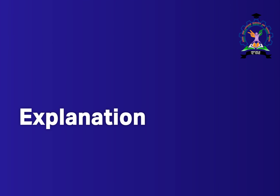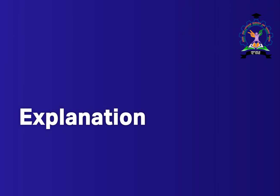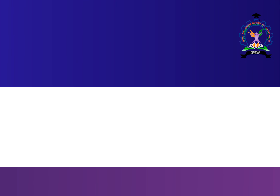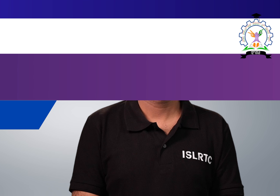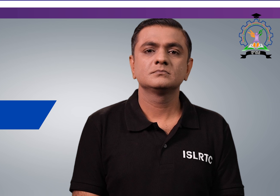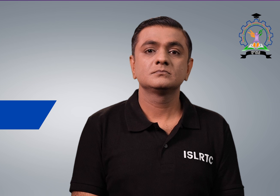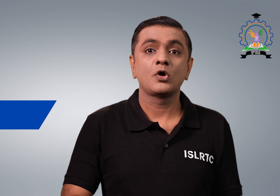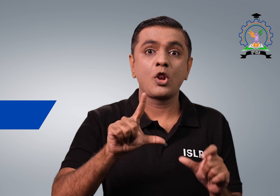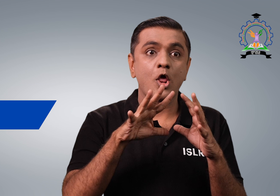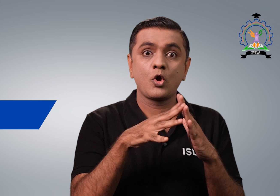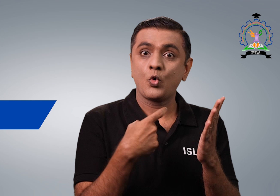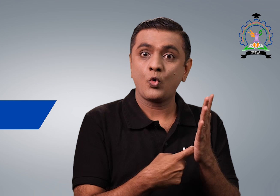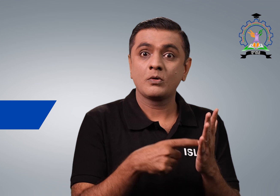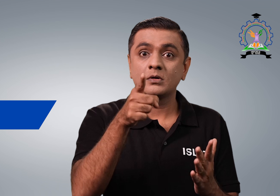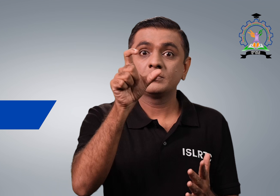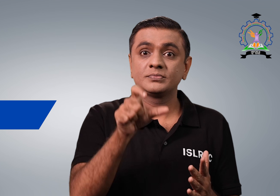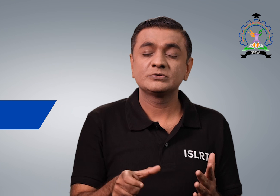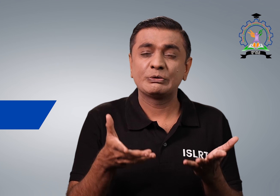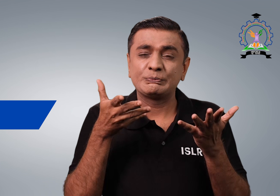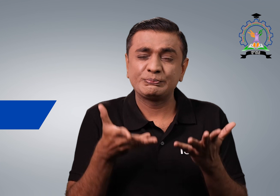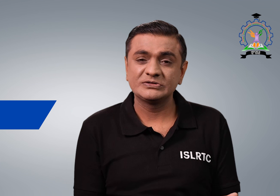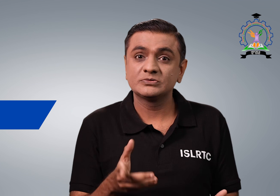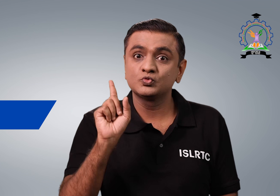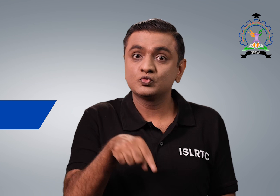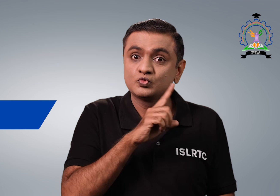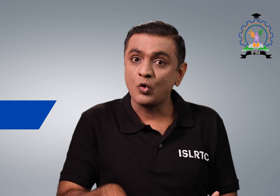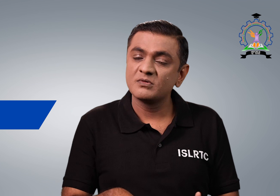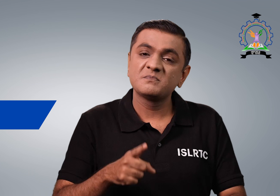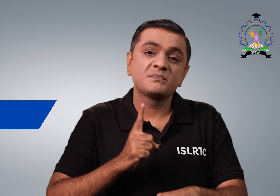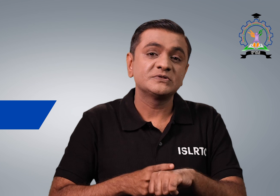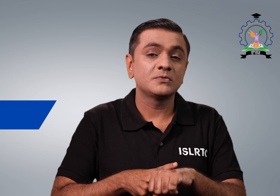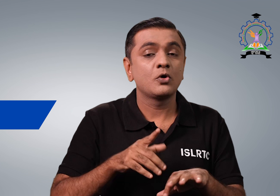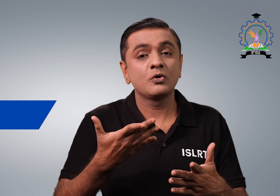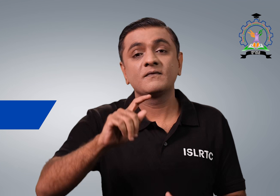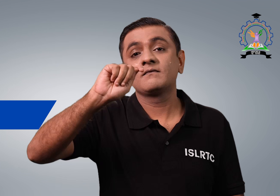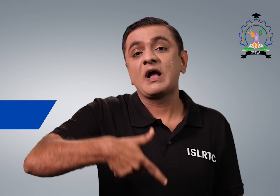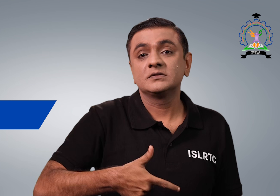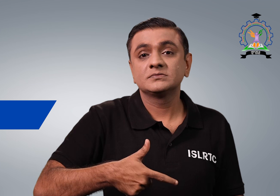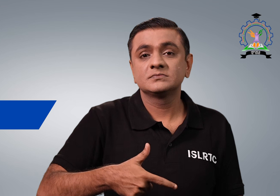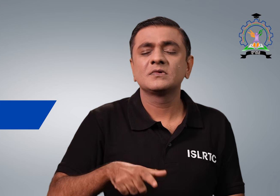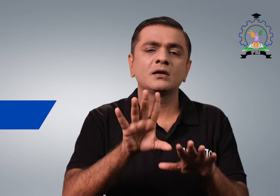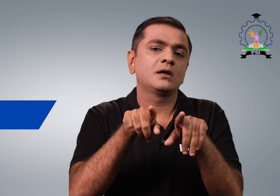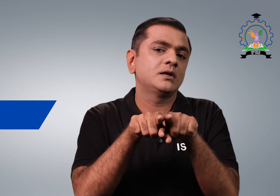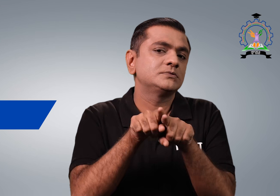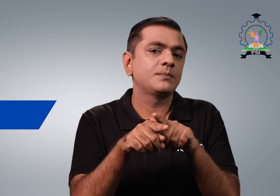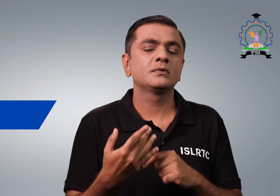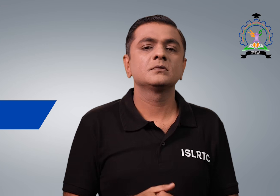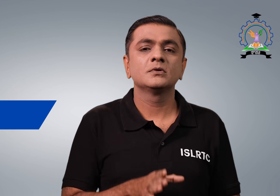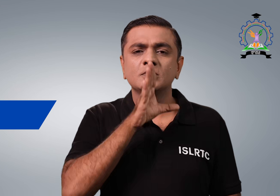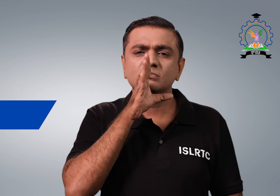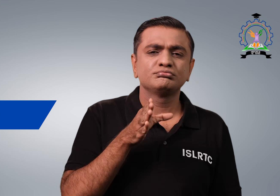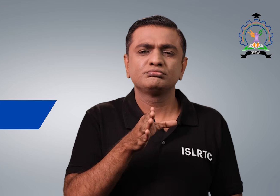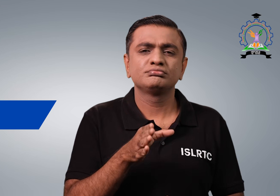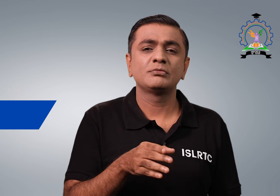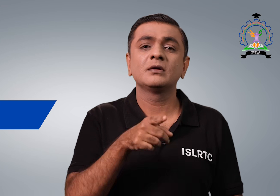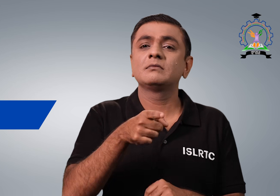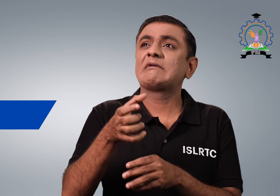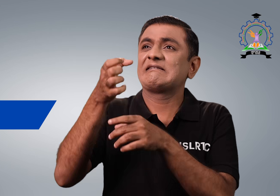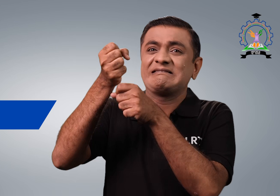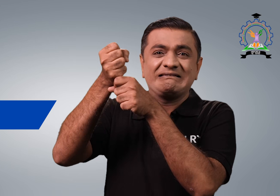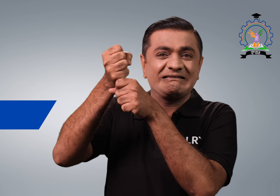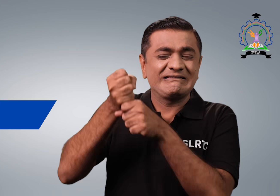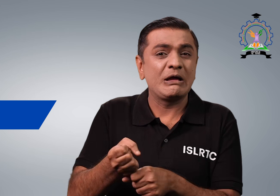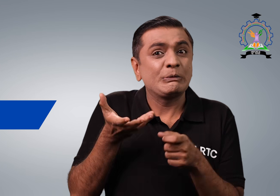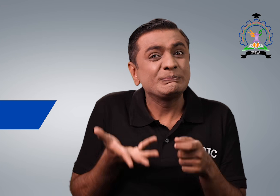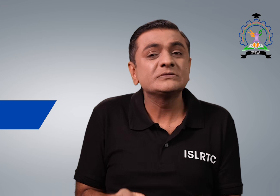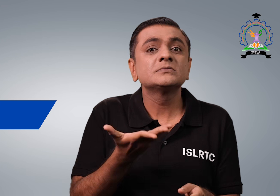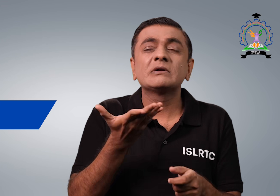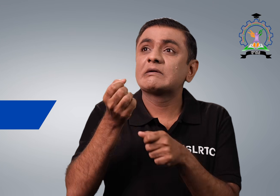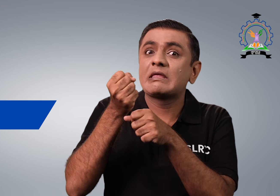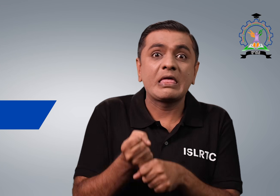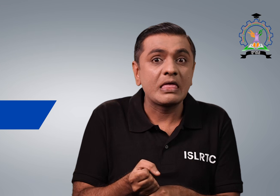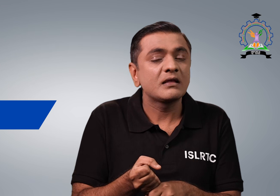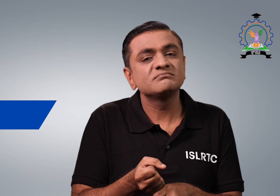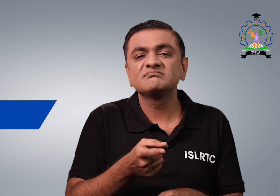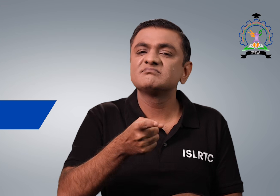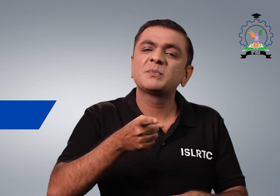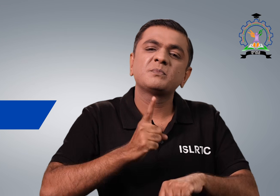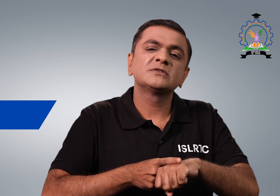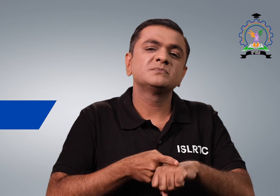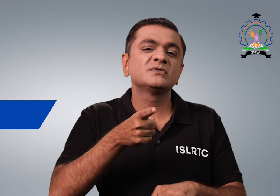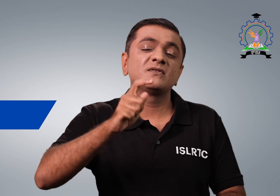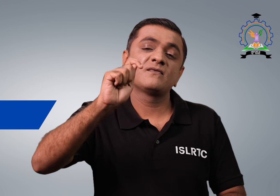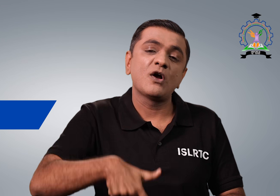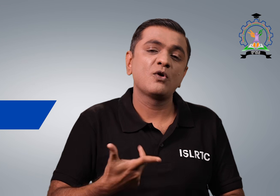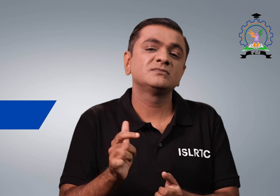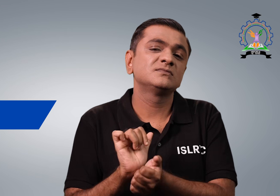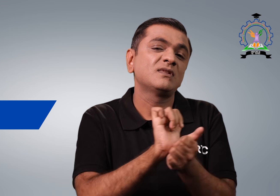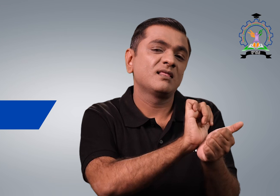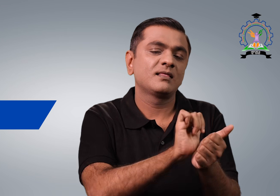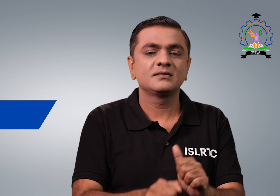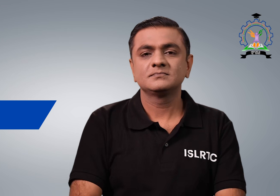A penalty is a punishment or fine for breaking a law. For example, if you pull the train's emergency chain without a valid reason, you will have to pay the penalty and / or imprisonment.